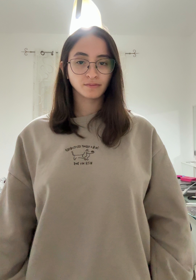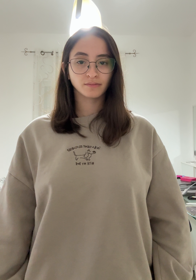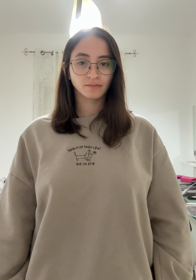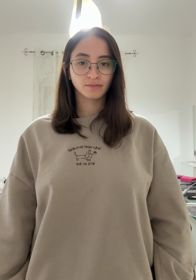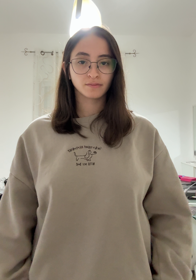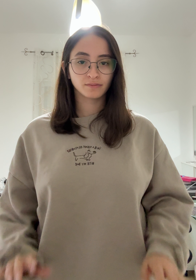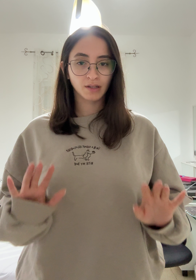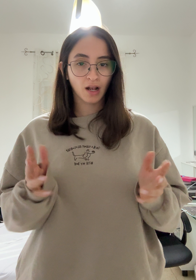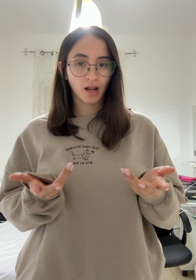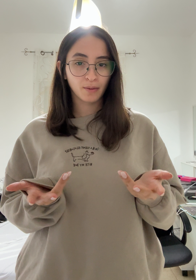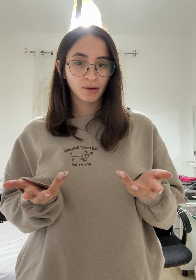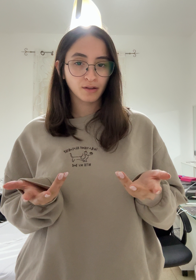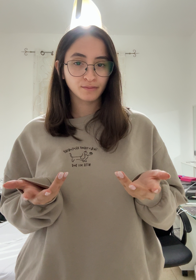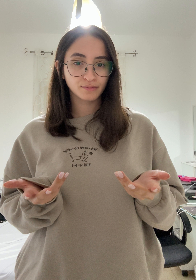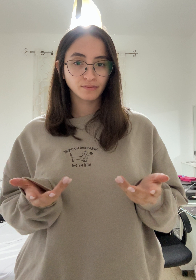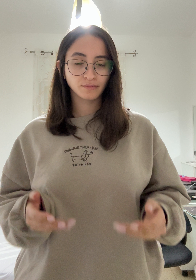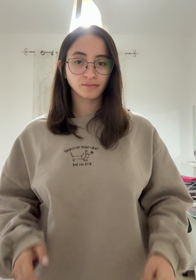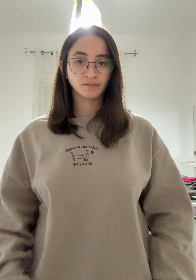למה